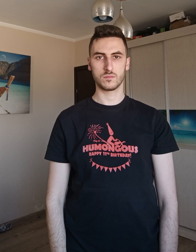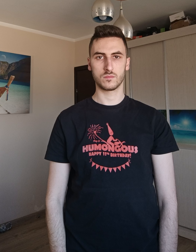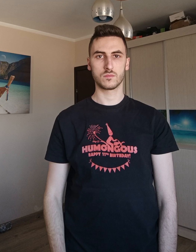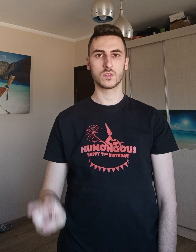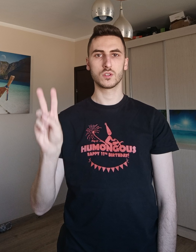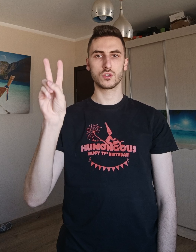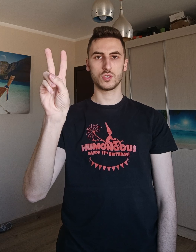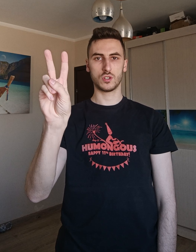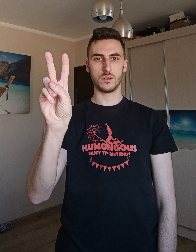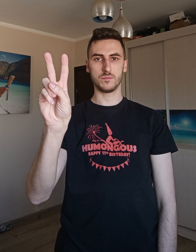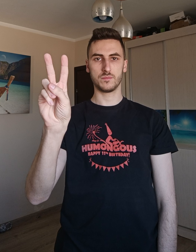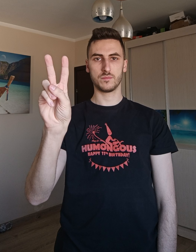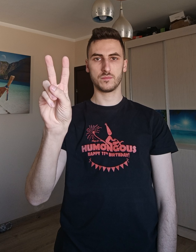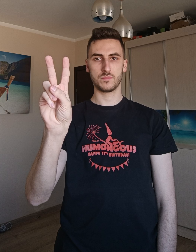שניים